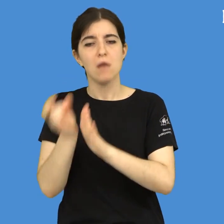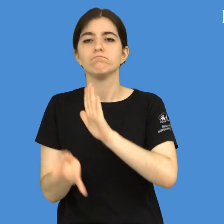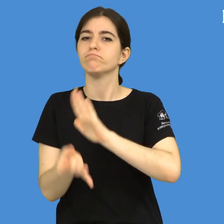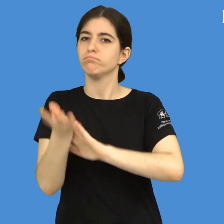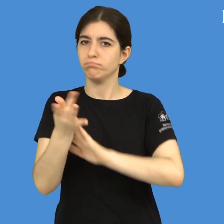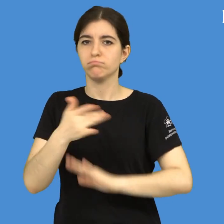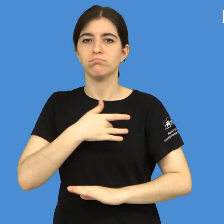crear